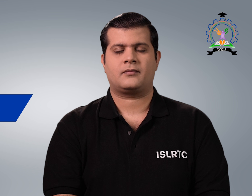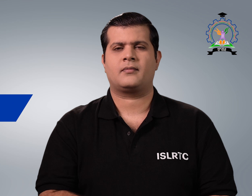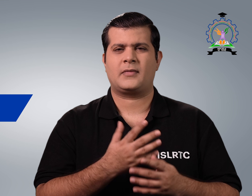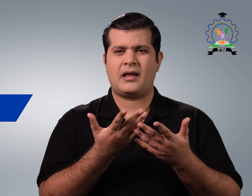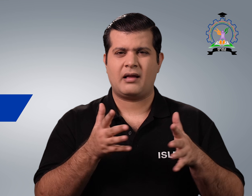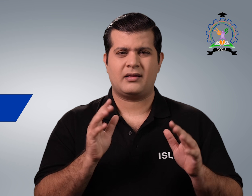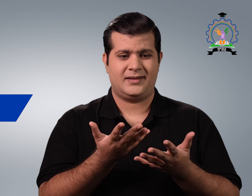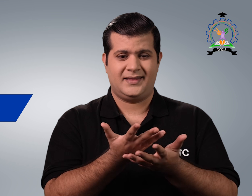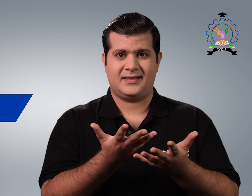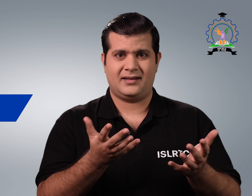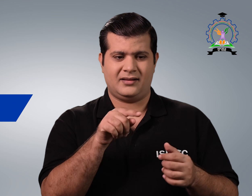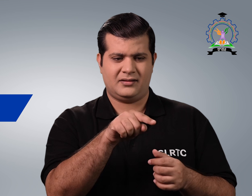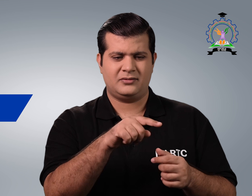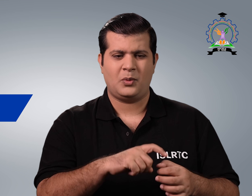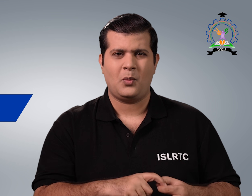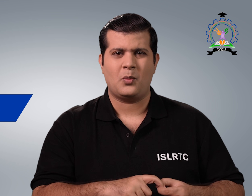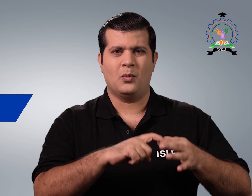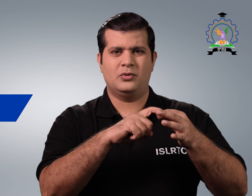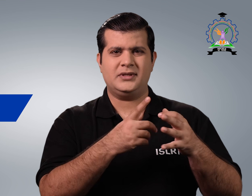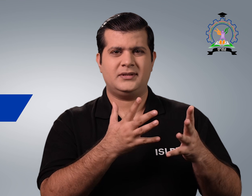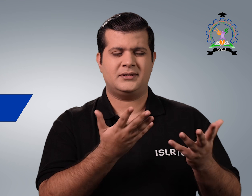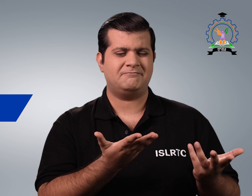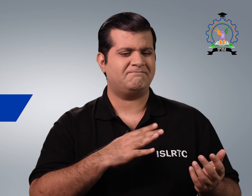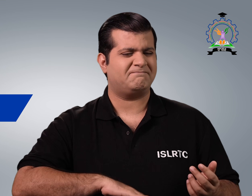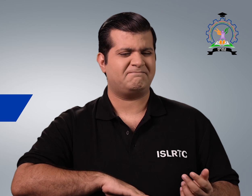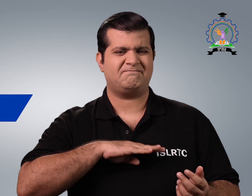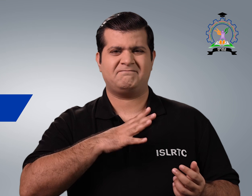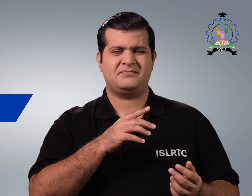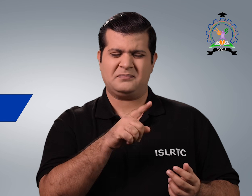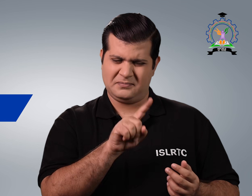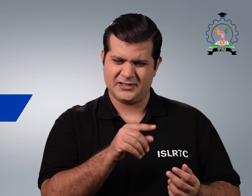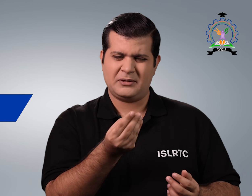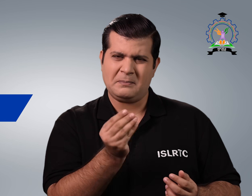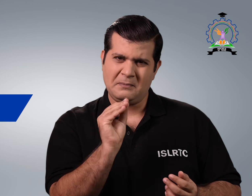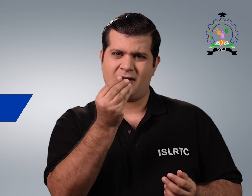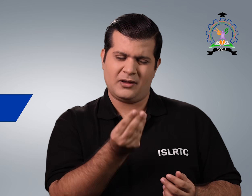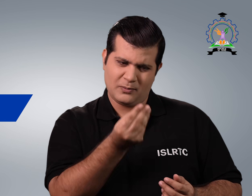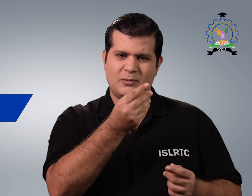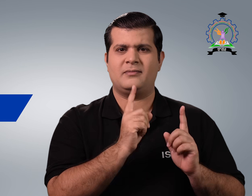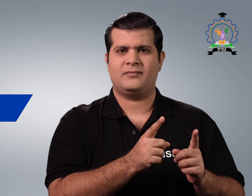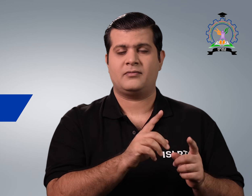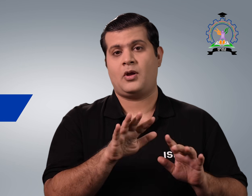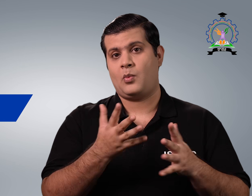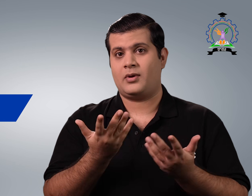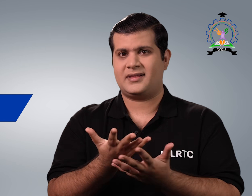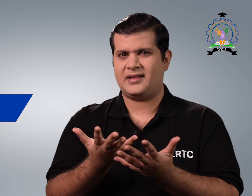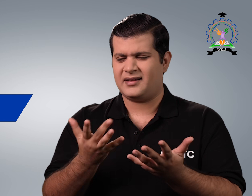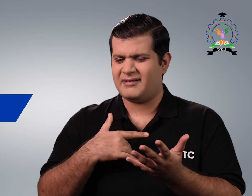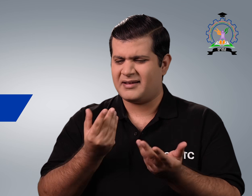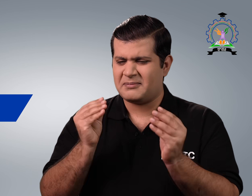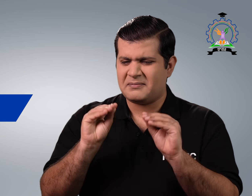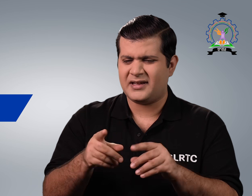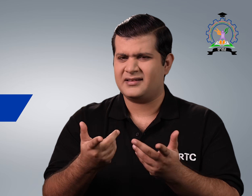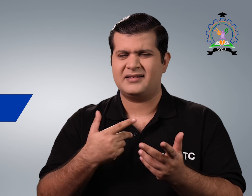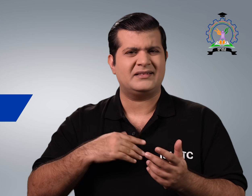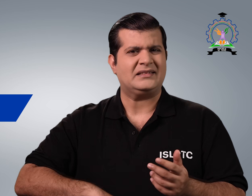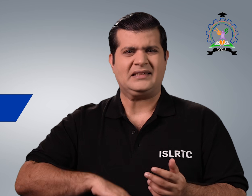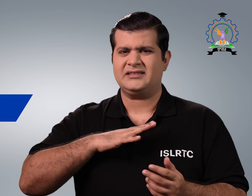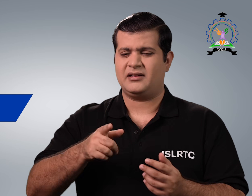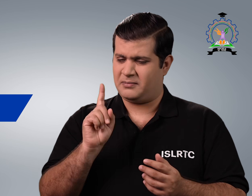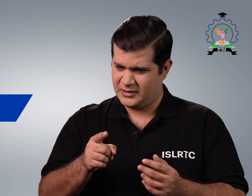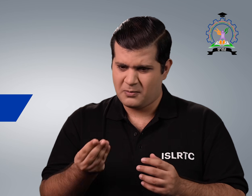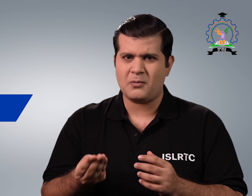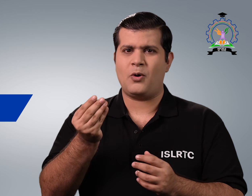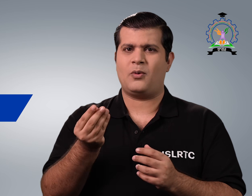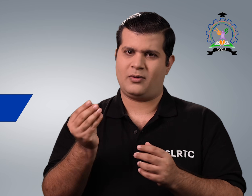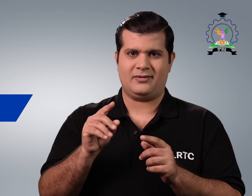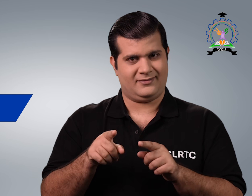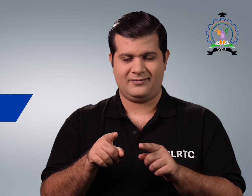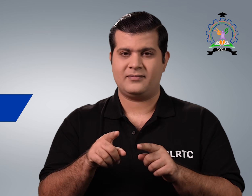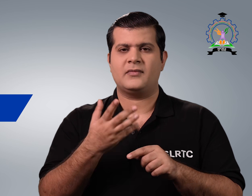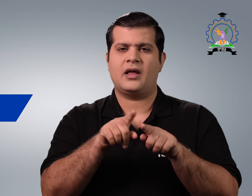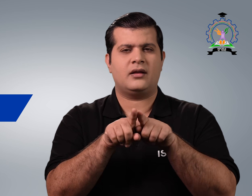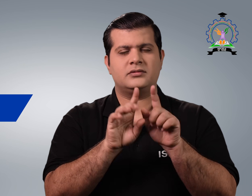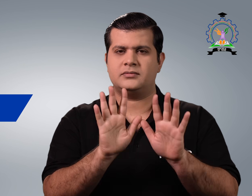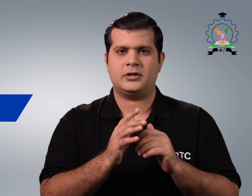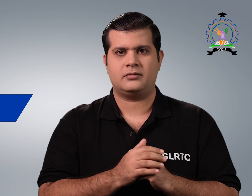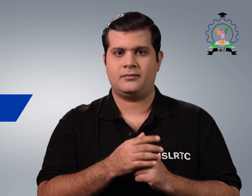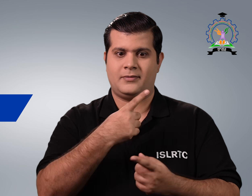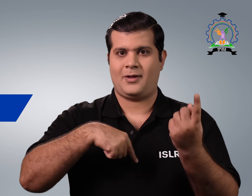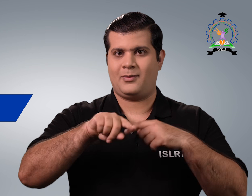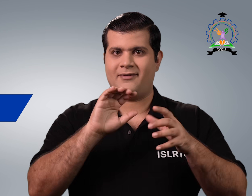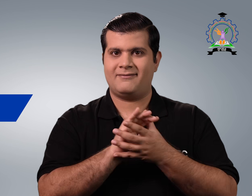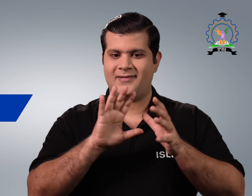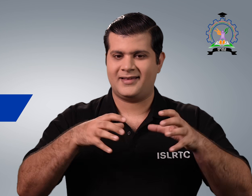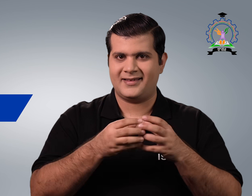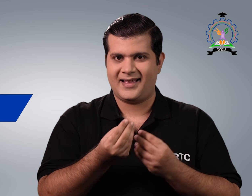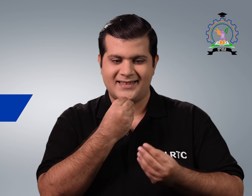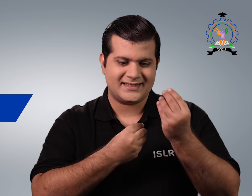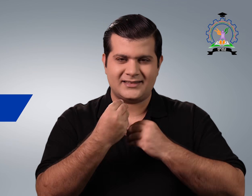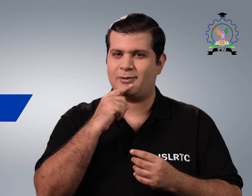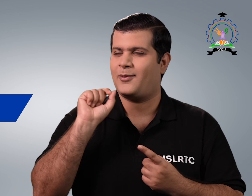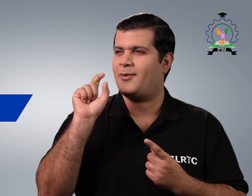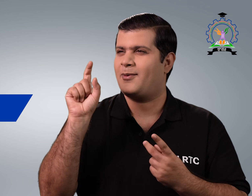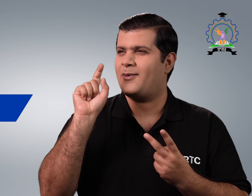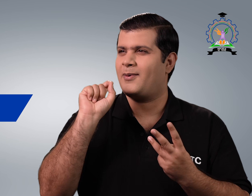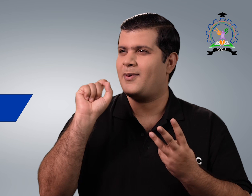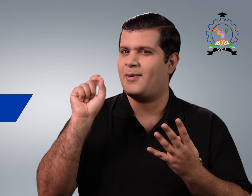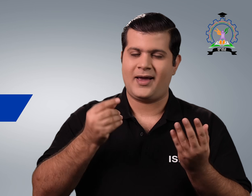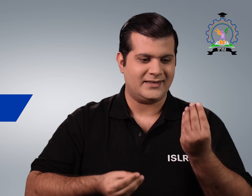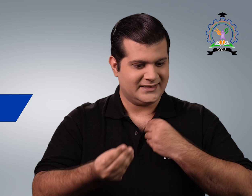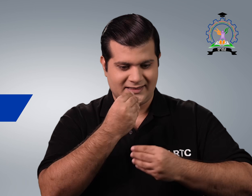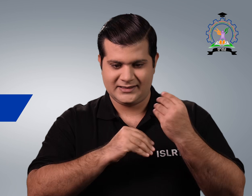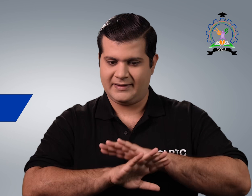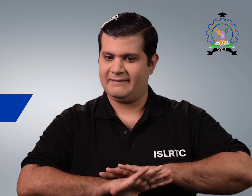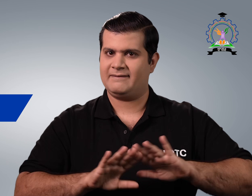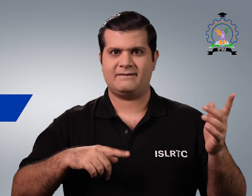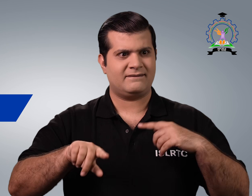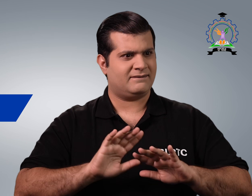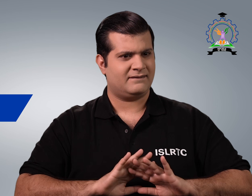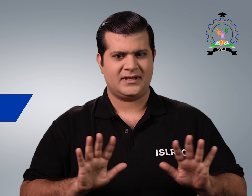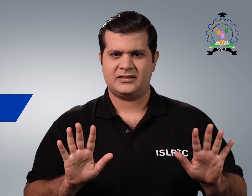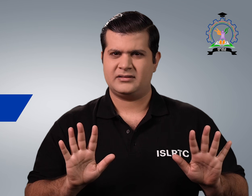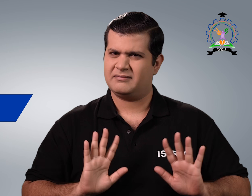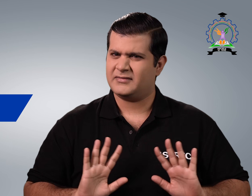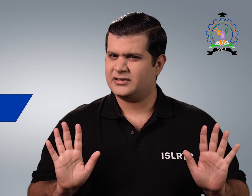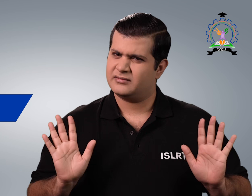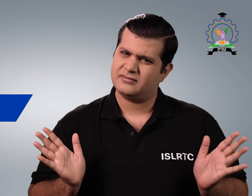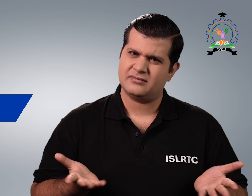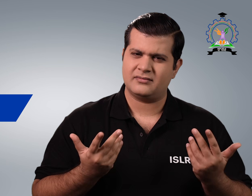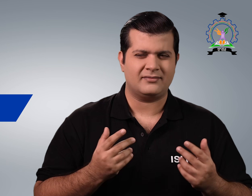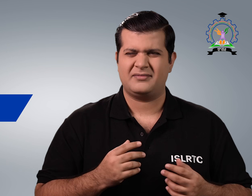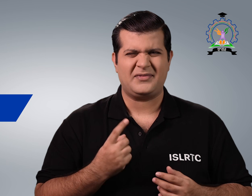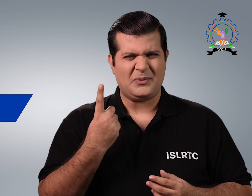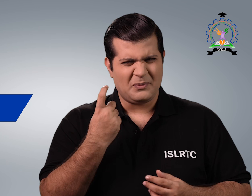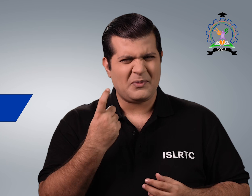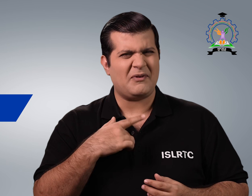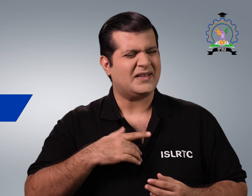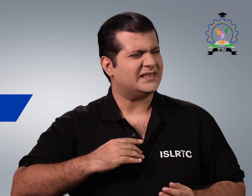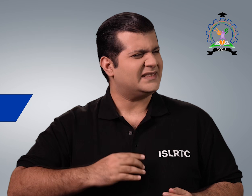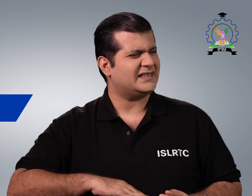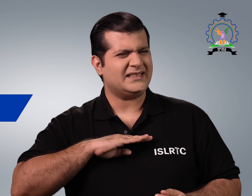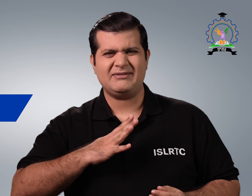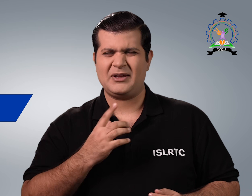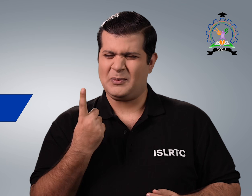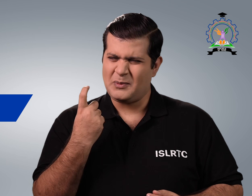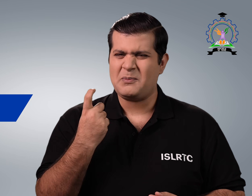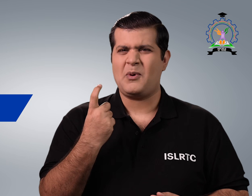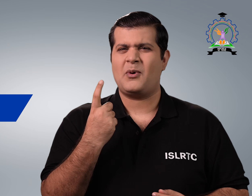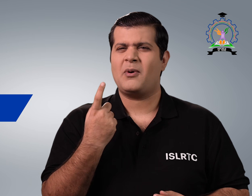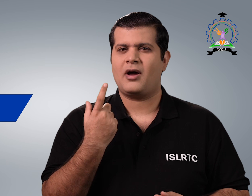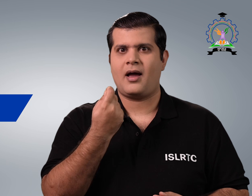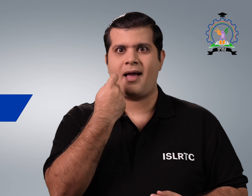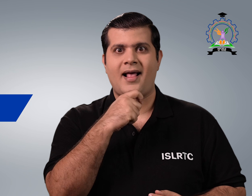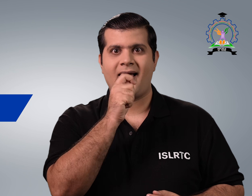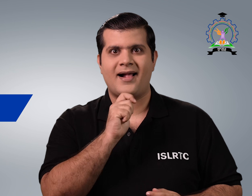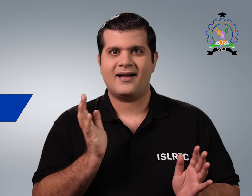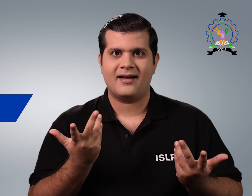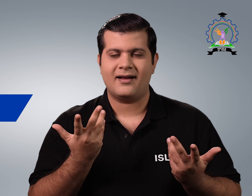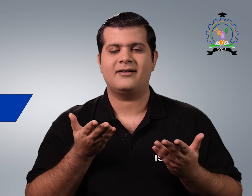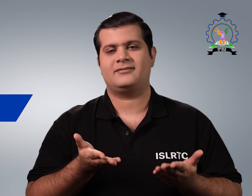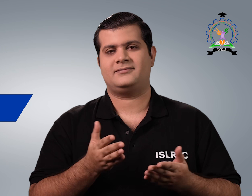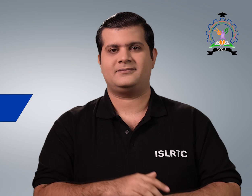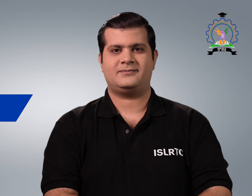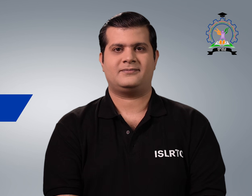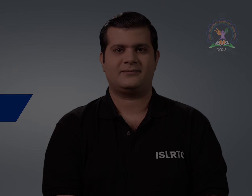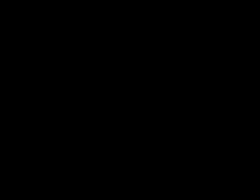Unsatisfied is a feeling that something is not good enough, and that the quality can be better. Or a feeling that something is not enough and the quantity can be more. For example: A group of friends order food. However, after the food, they still feel unsatisfied, and want something more. Maybe an ice cream!